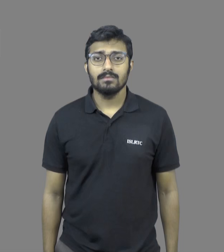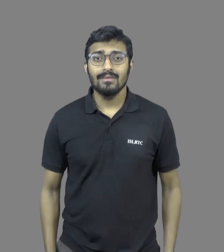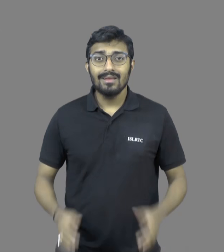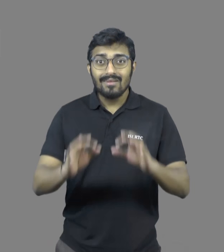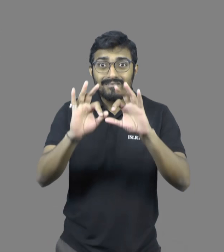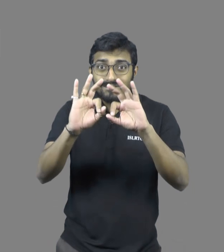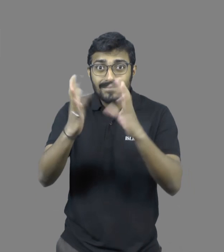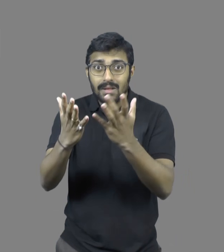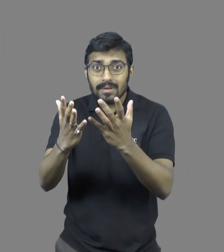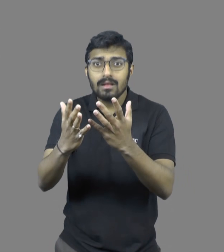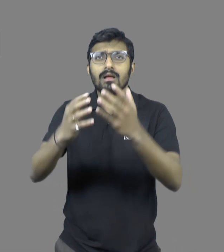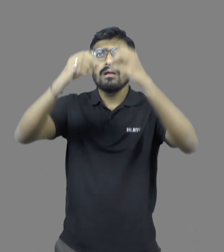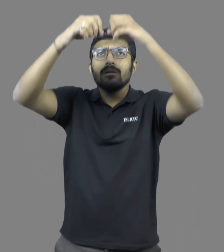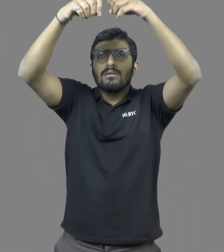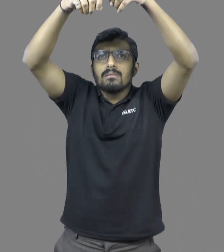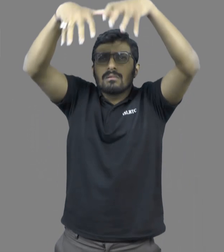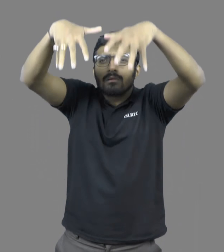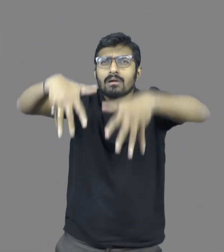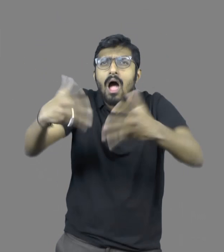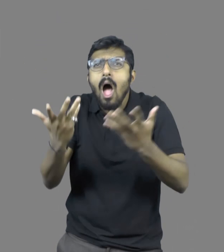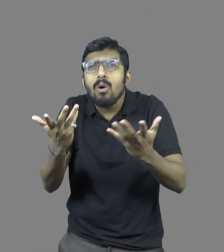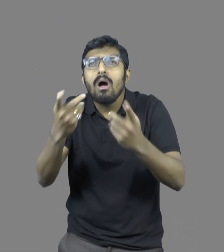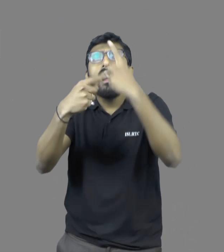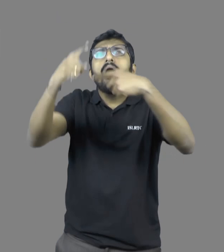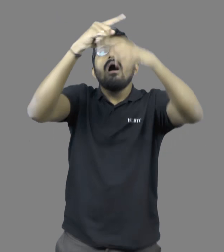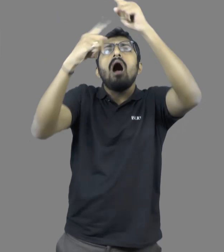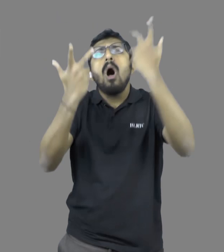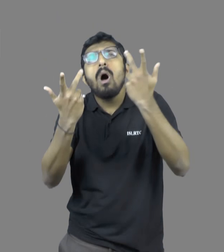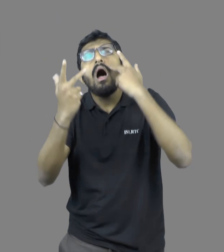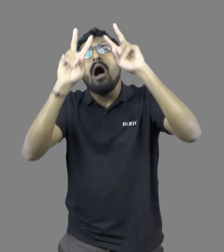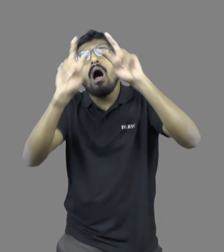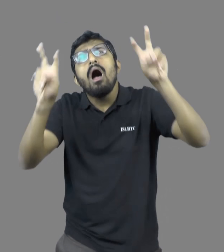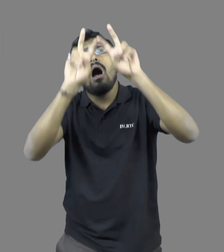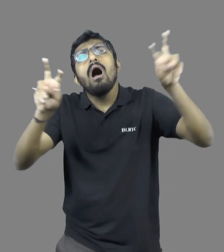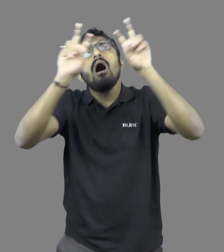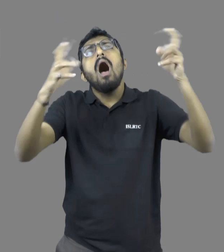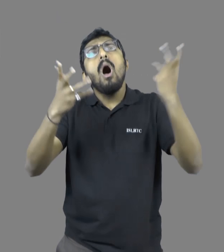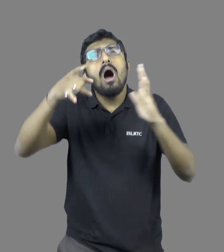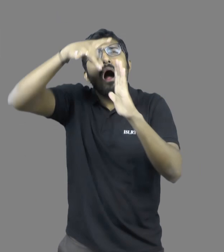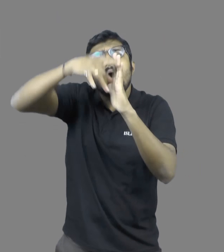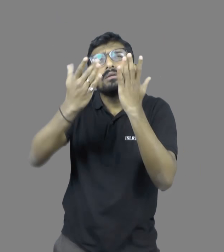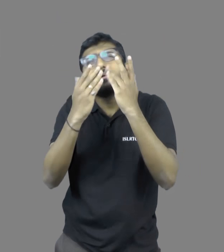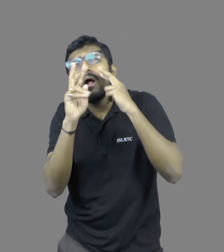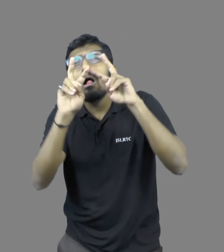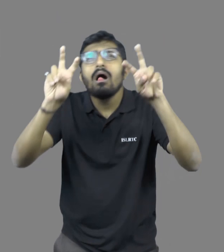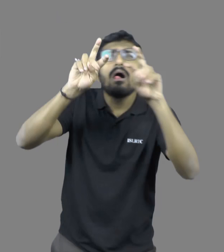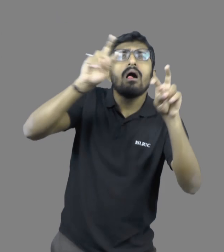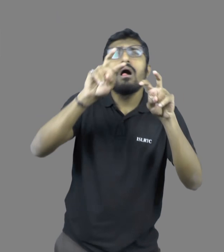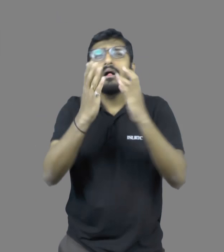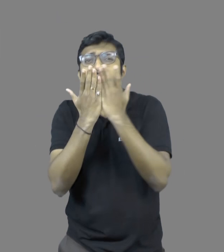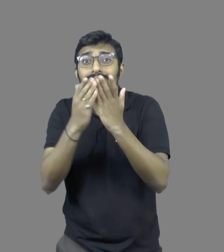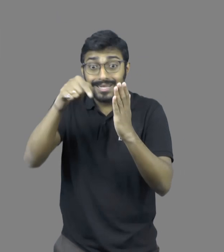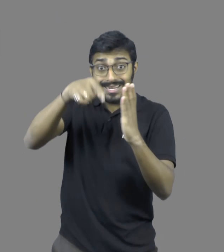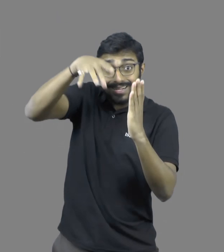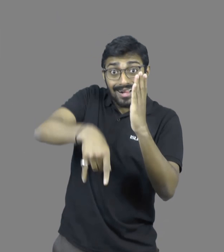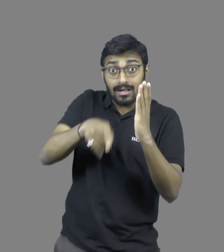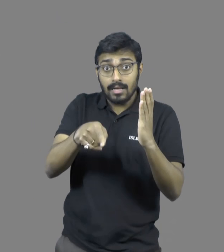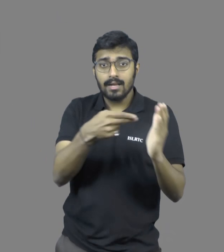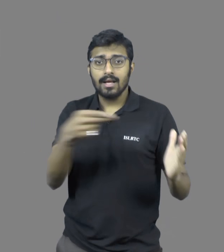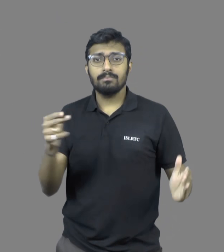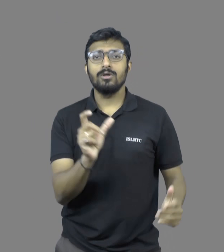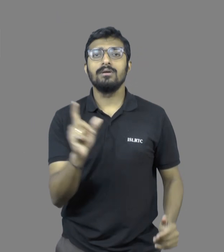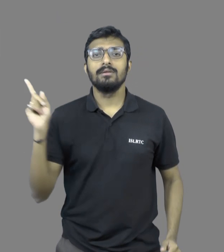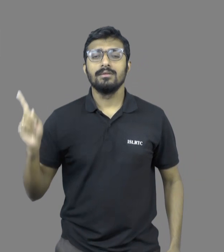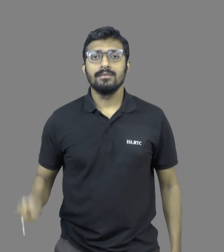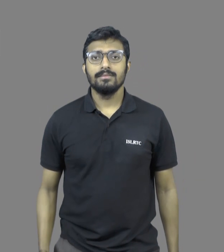Genealogy